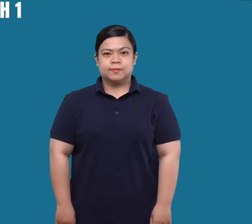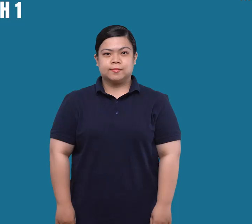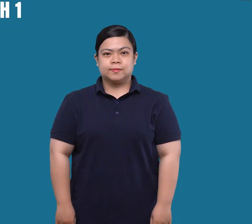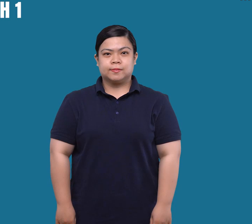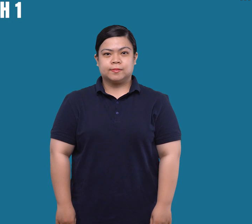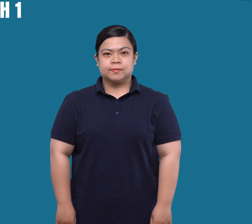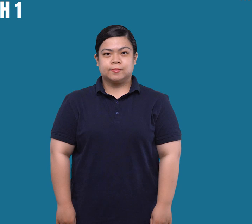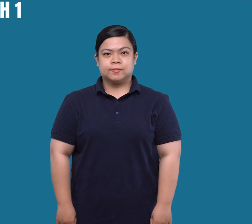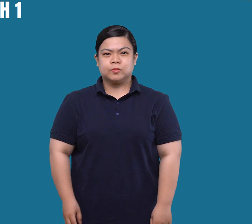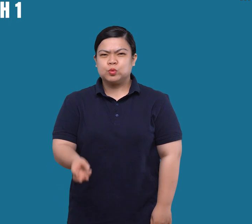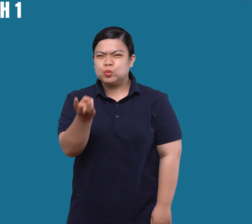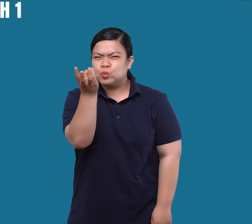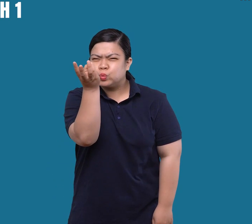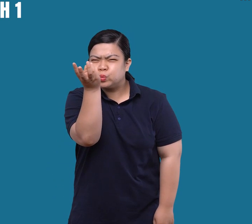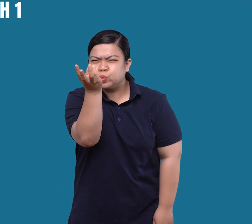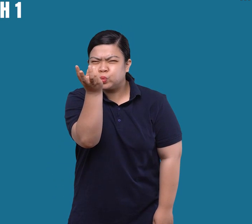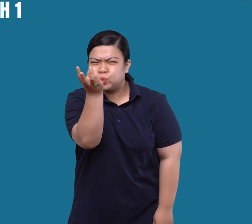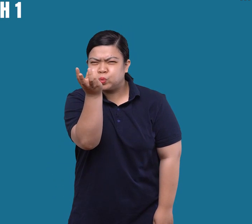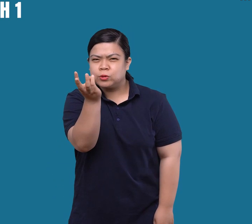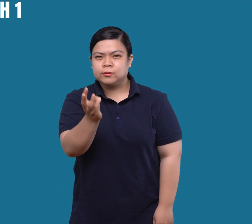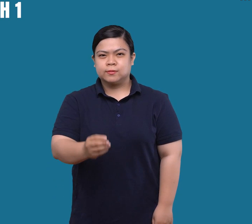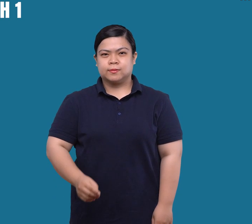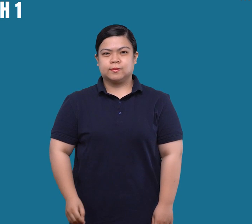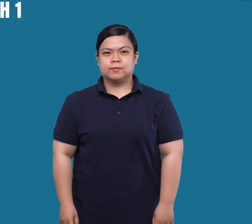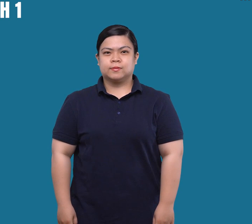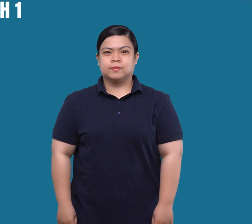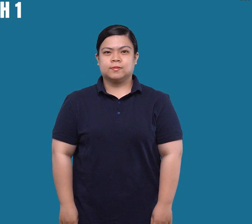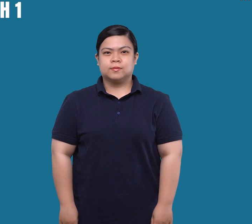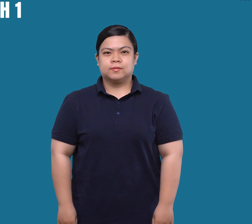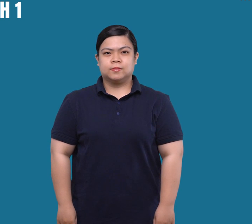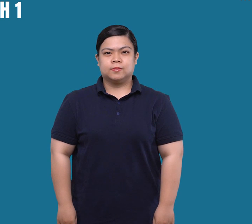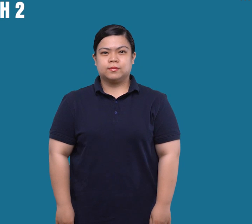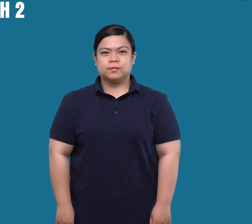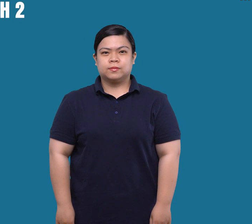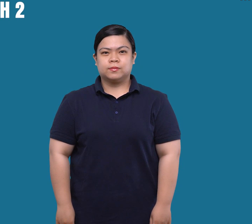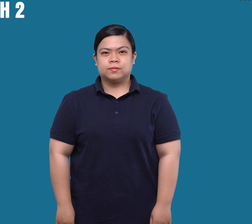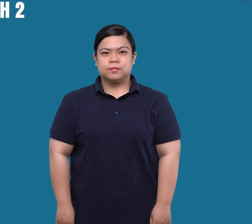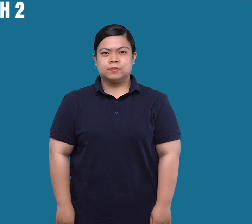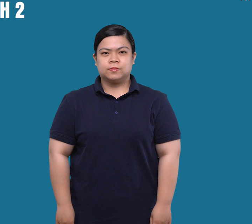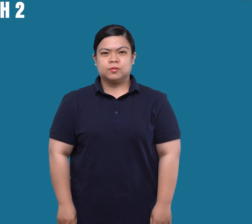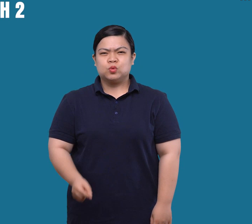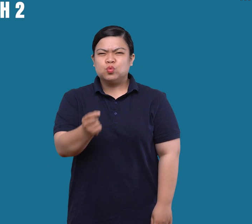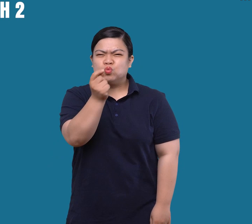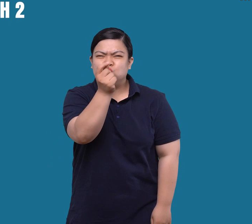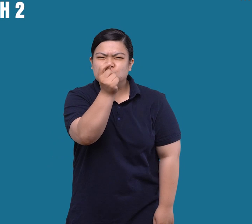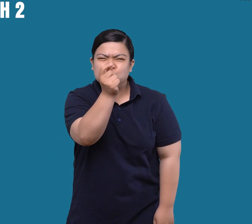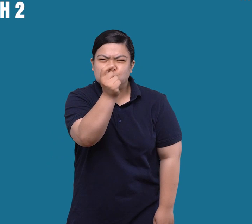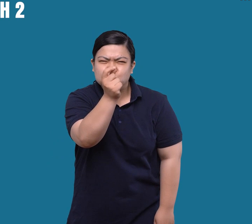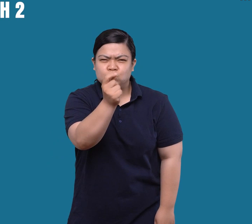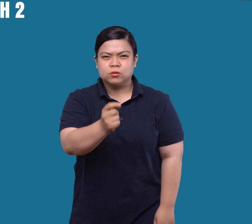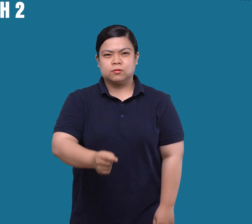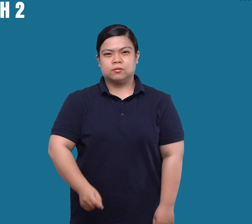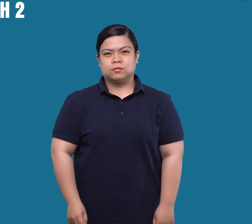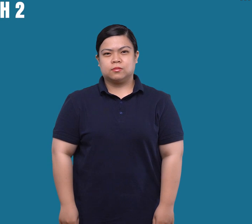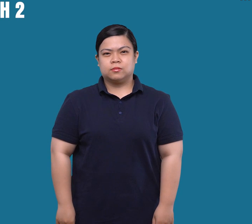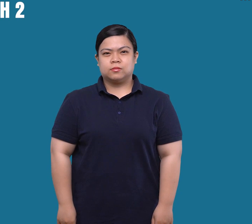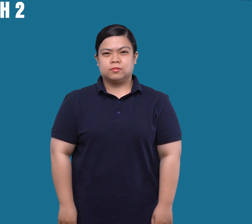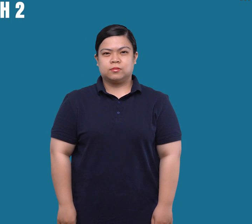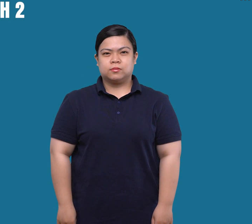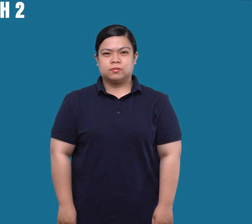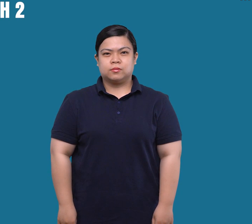một ít/ một chút